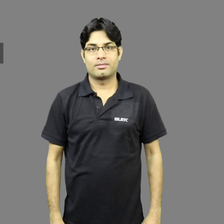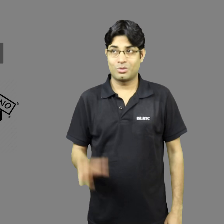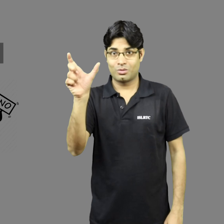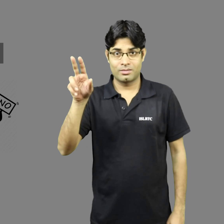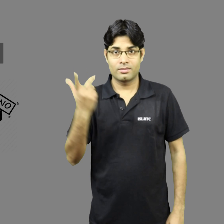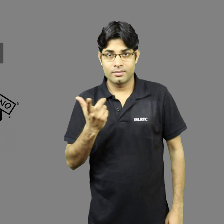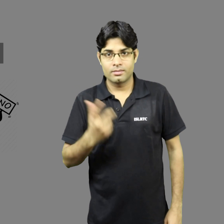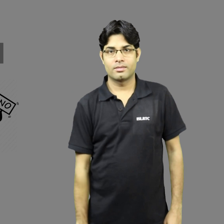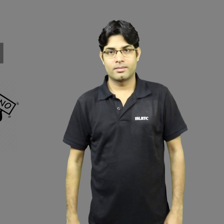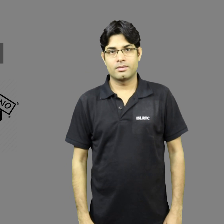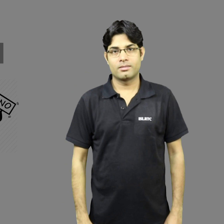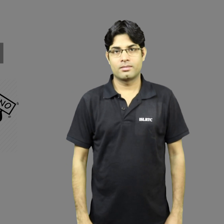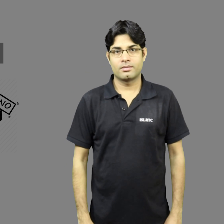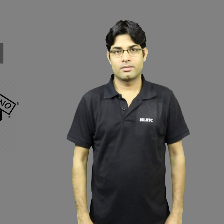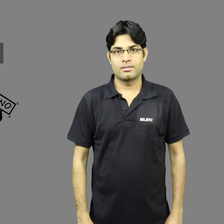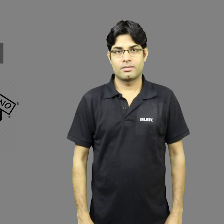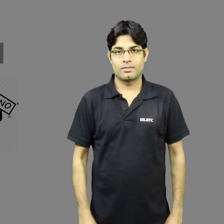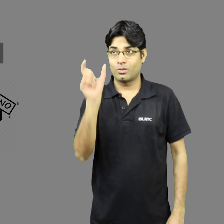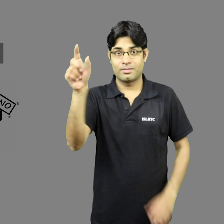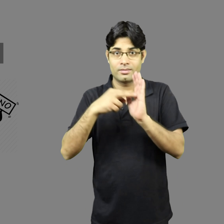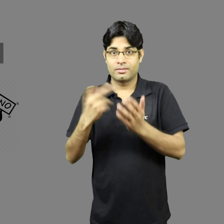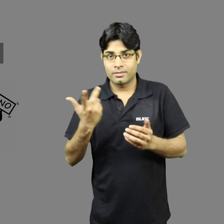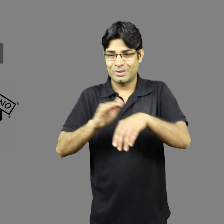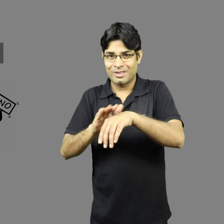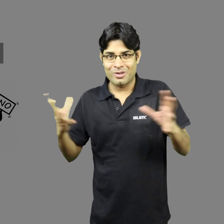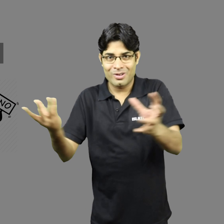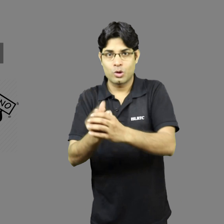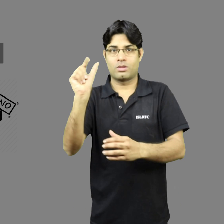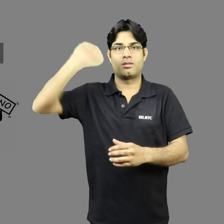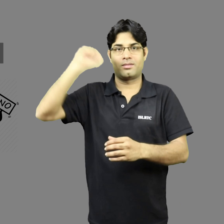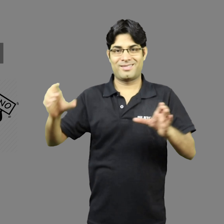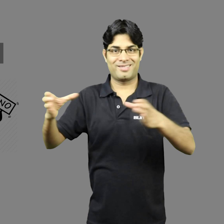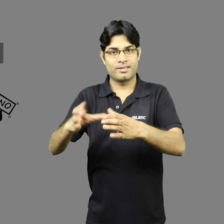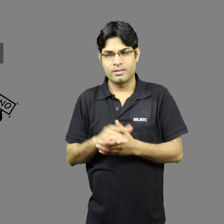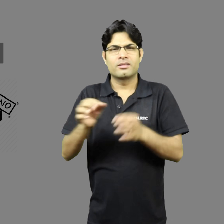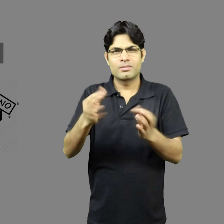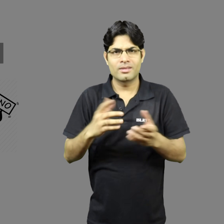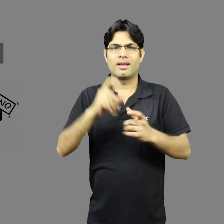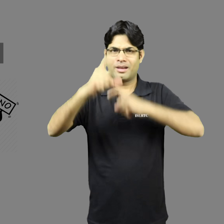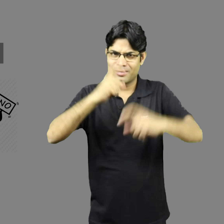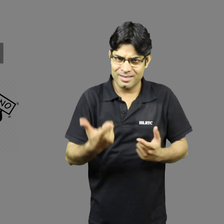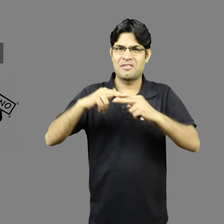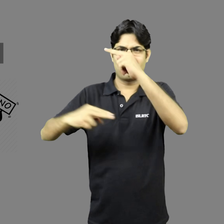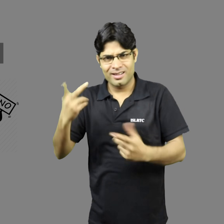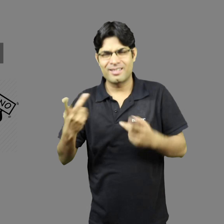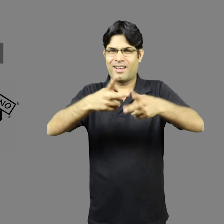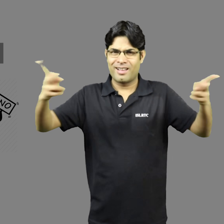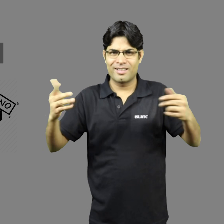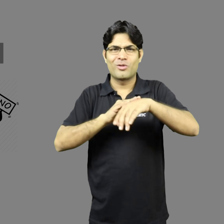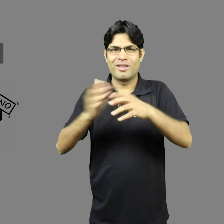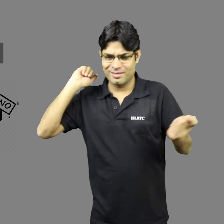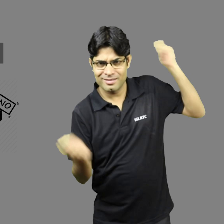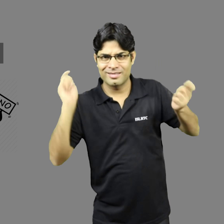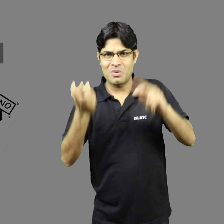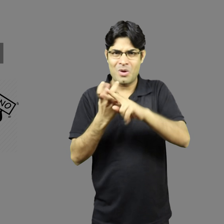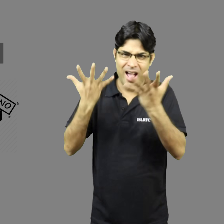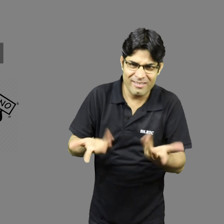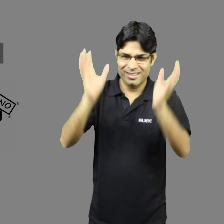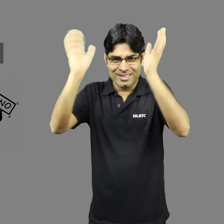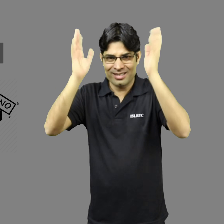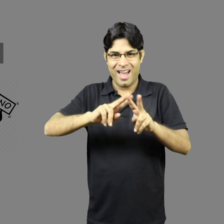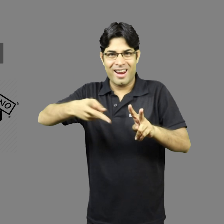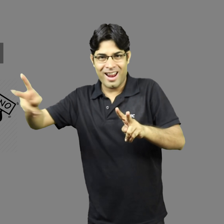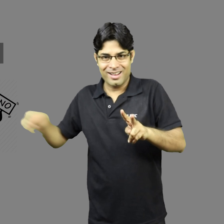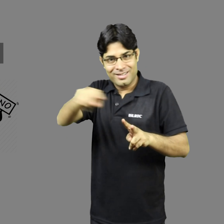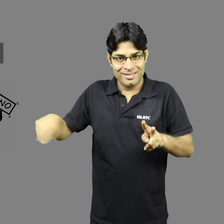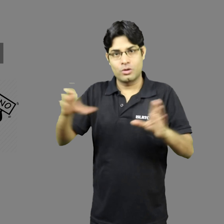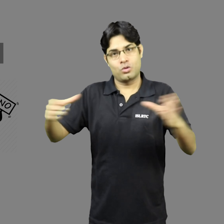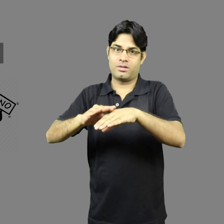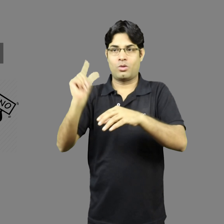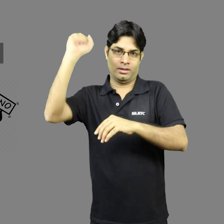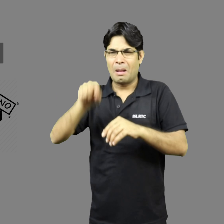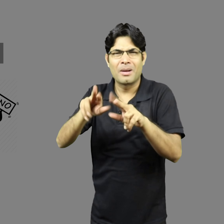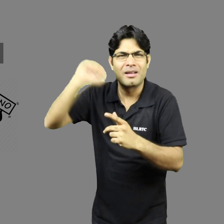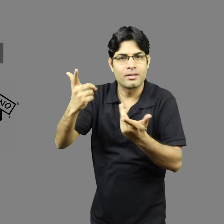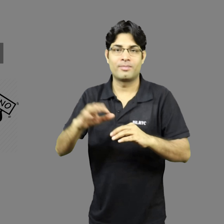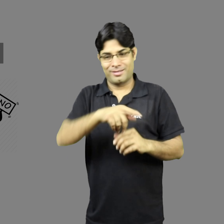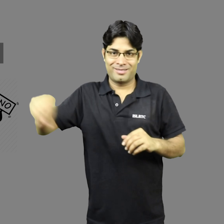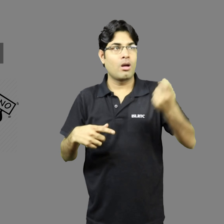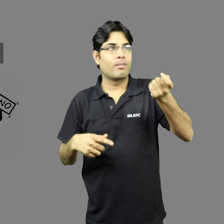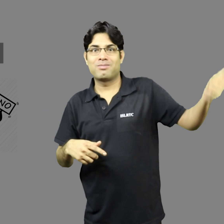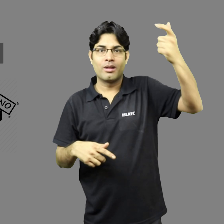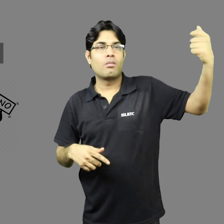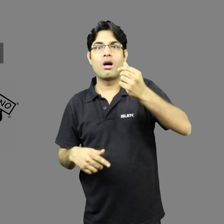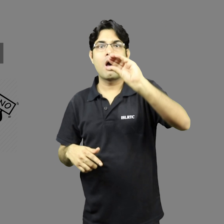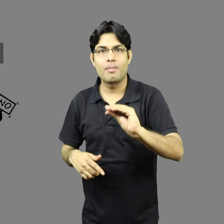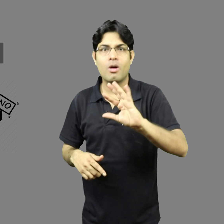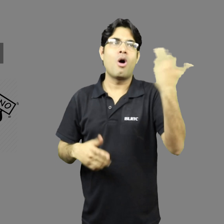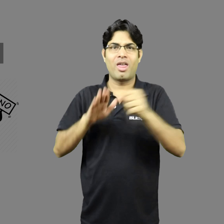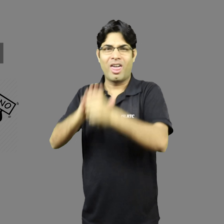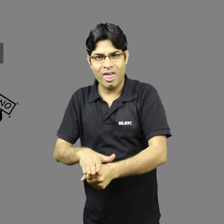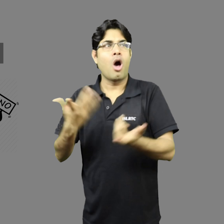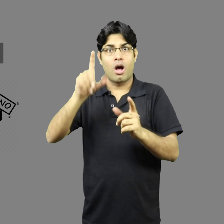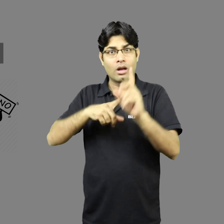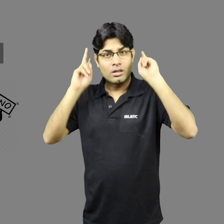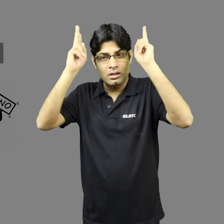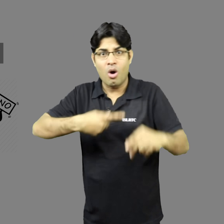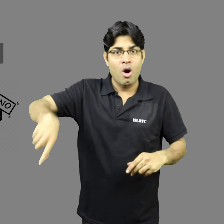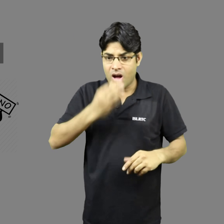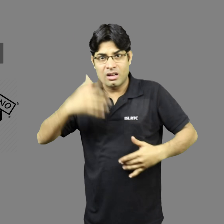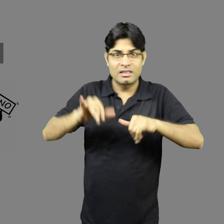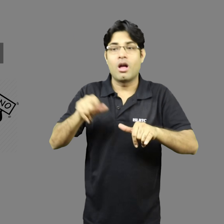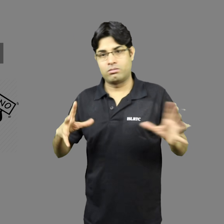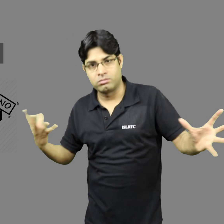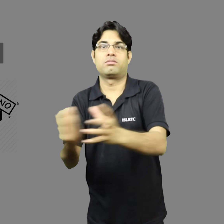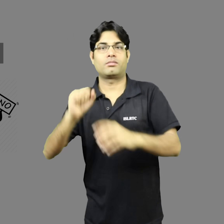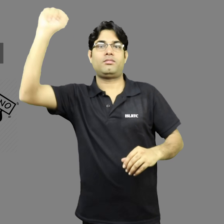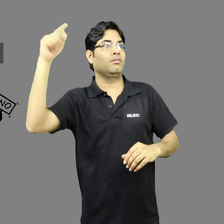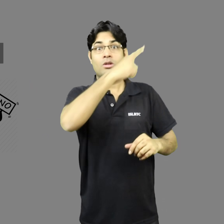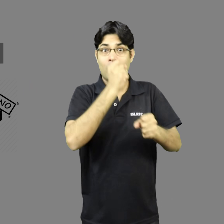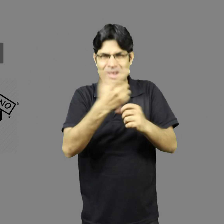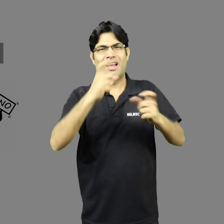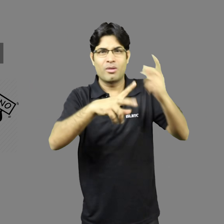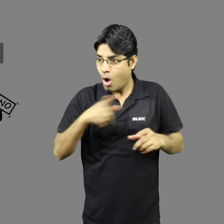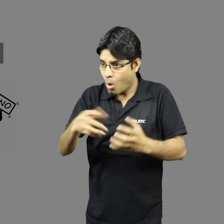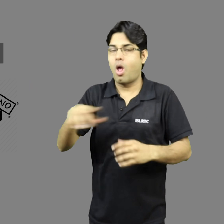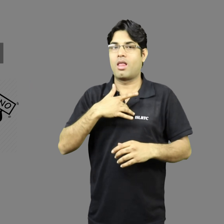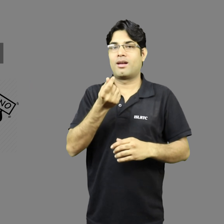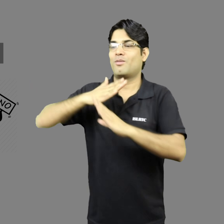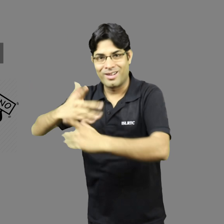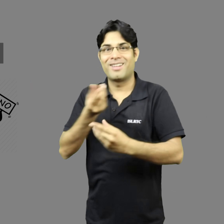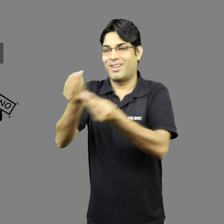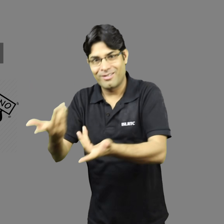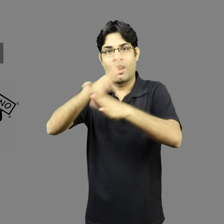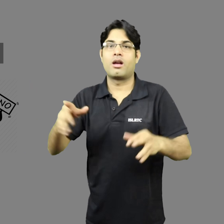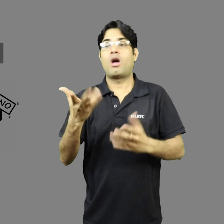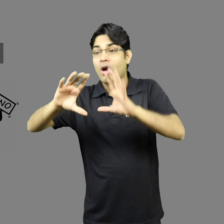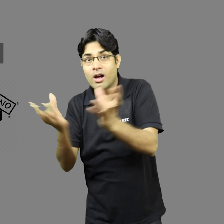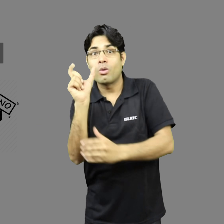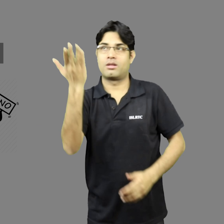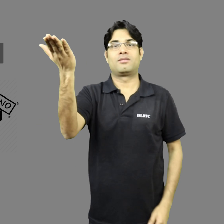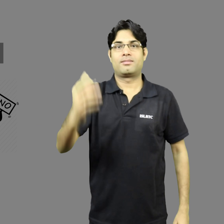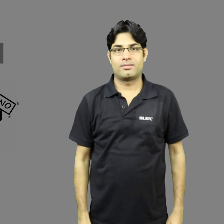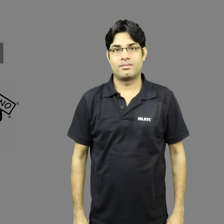Labour Union